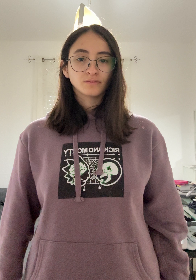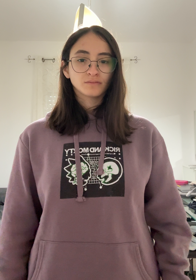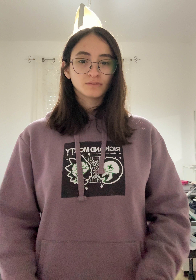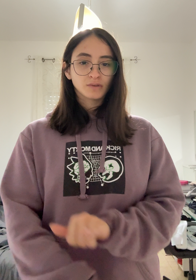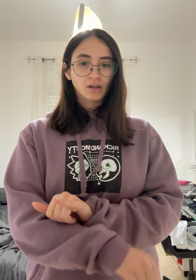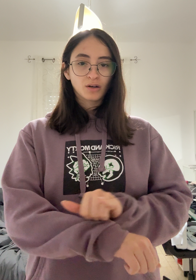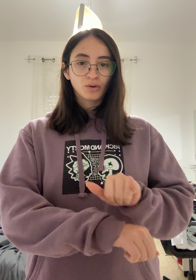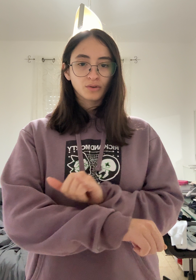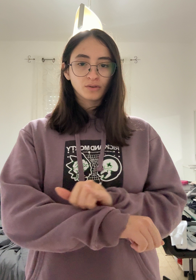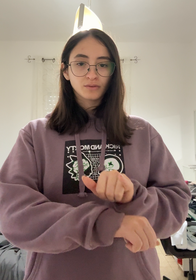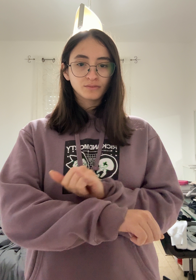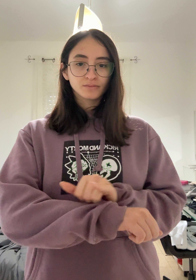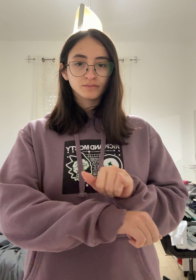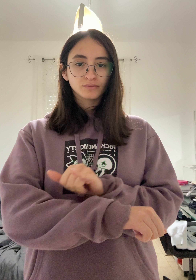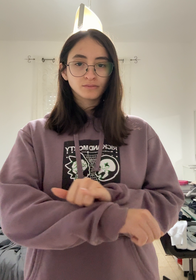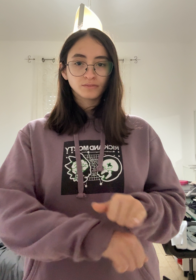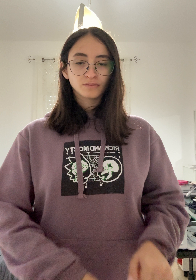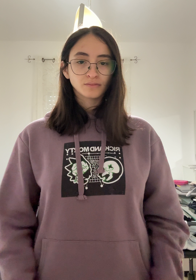ירקות